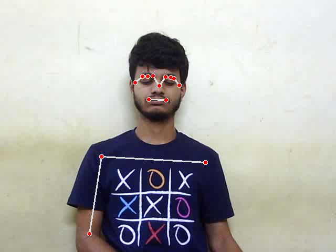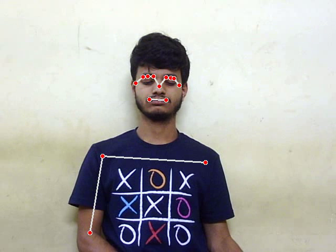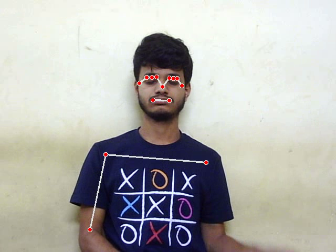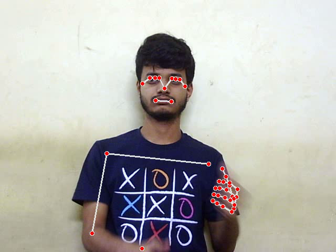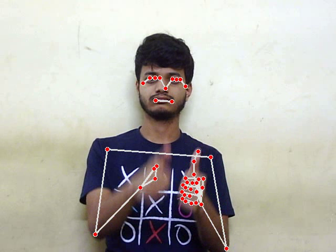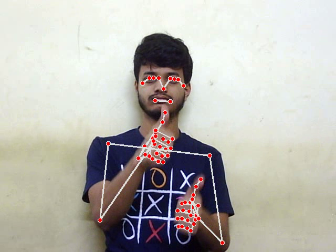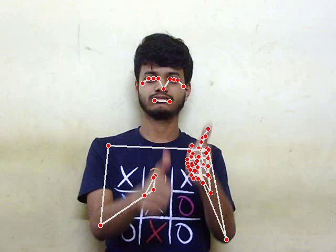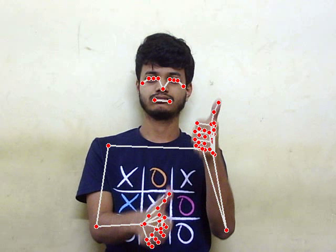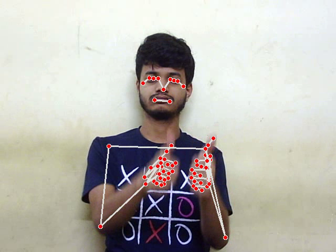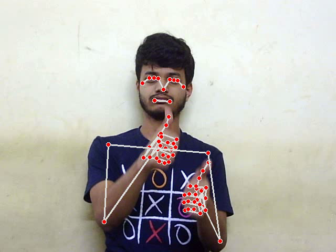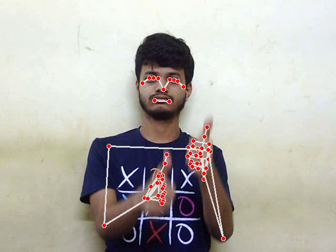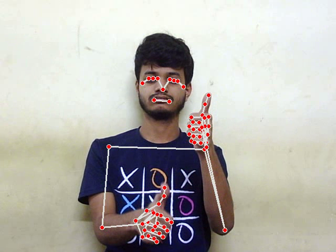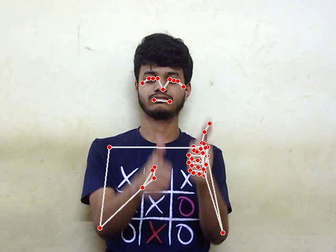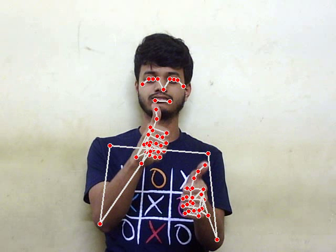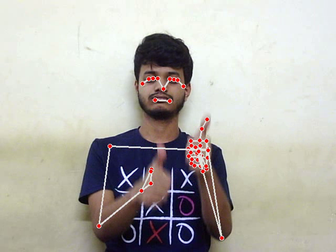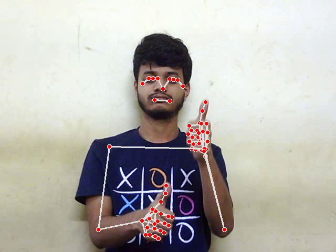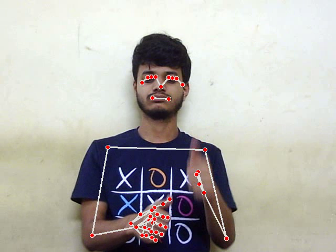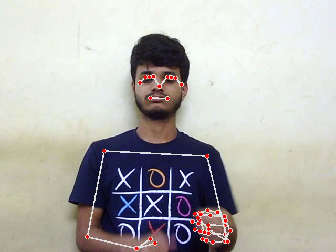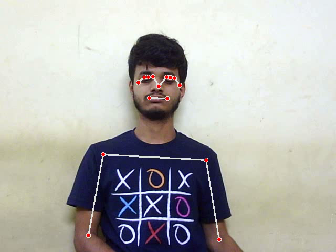which